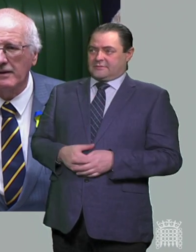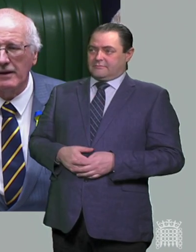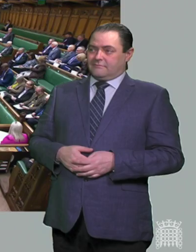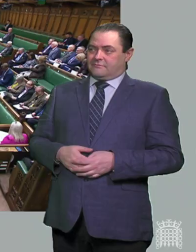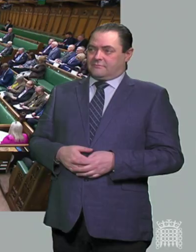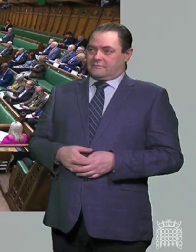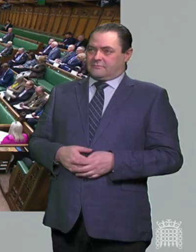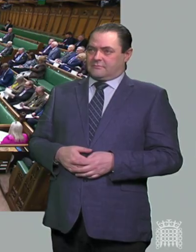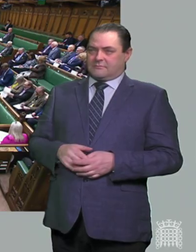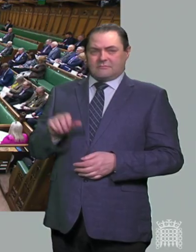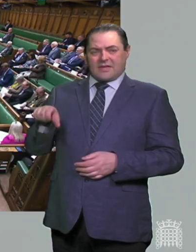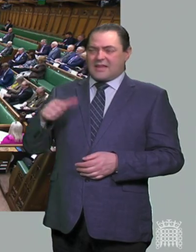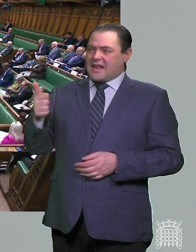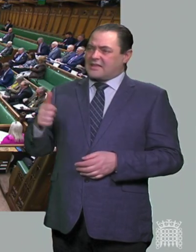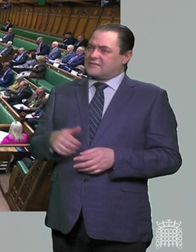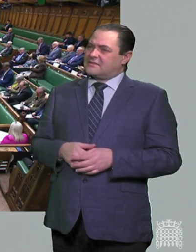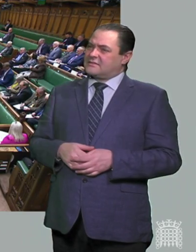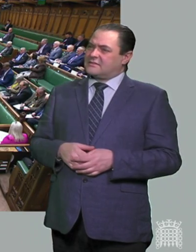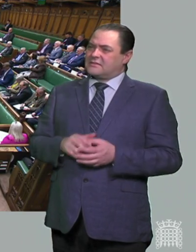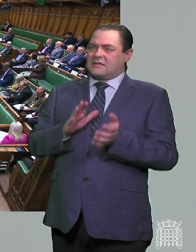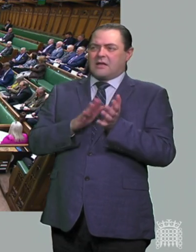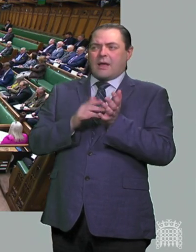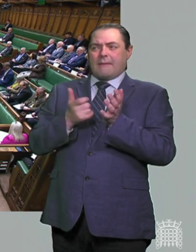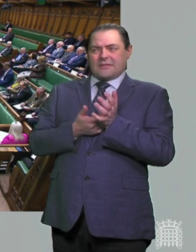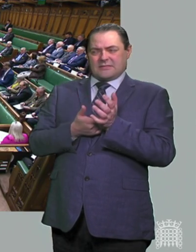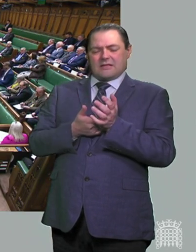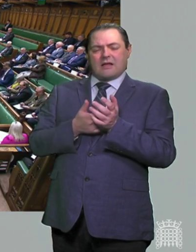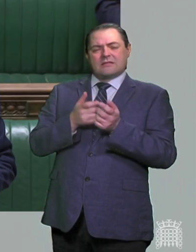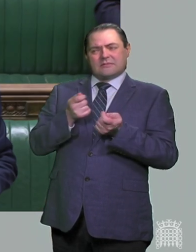The Stormont brake is a very good thing.